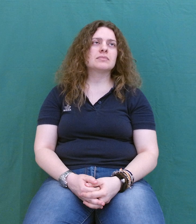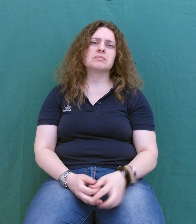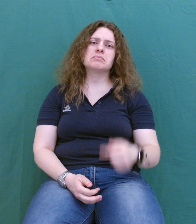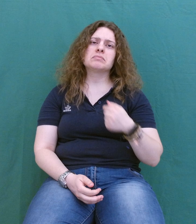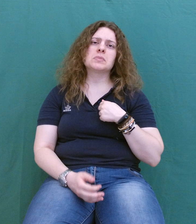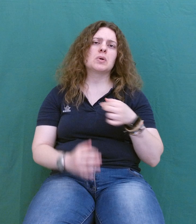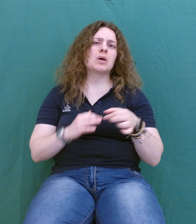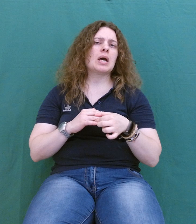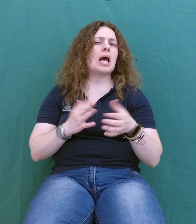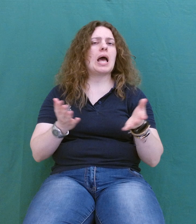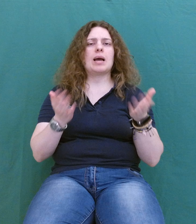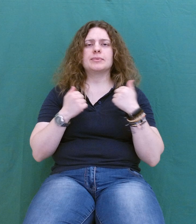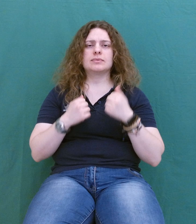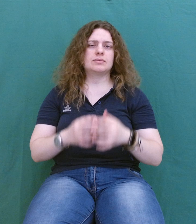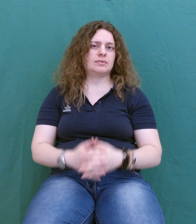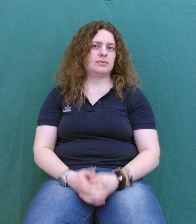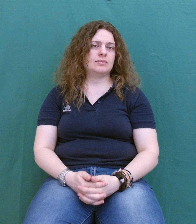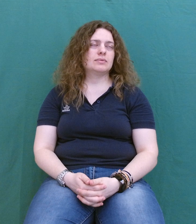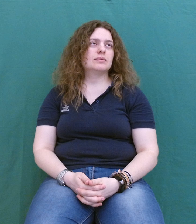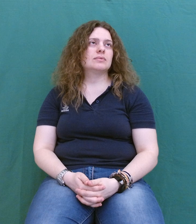ΕΓΩ ΠΑΝΤΡΕΜΕΝΗ ΔΕΝ ΕΙΜΑΙ